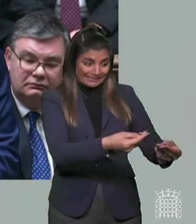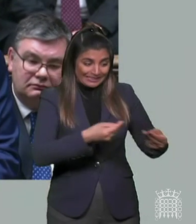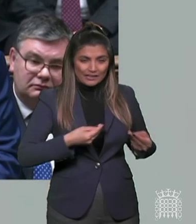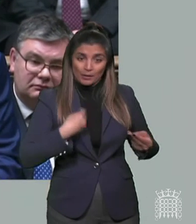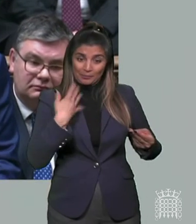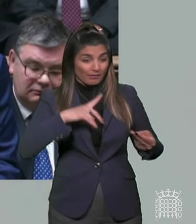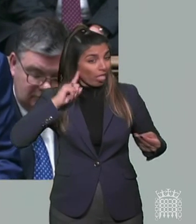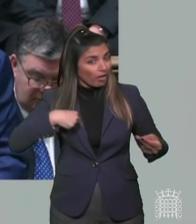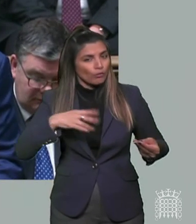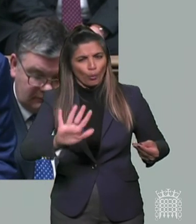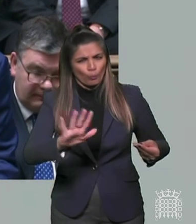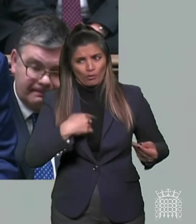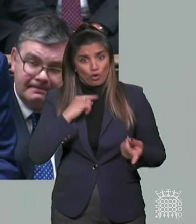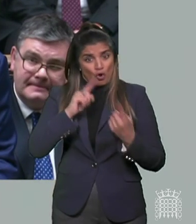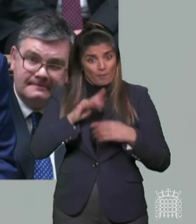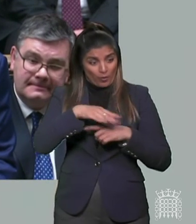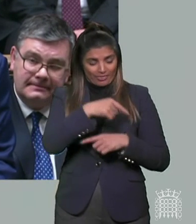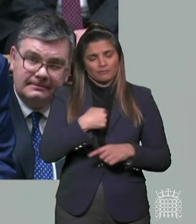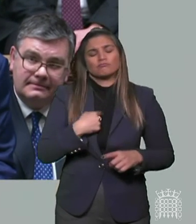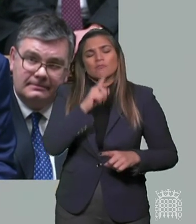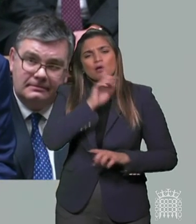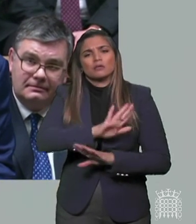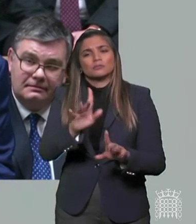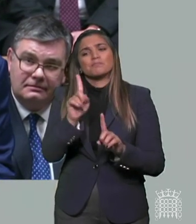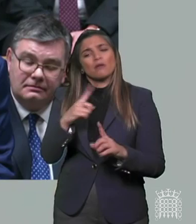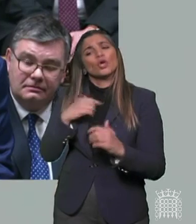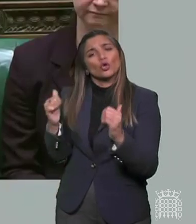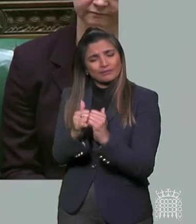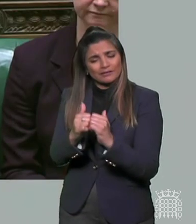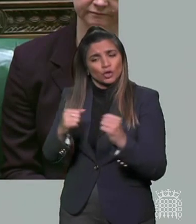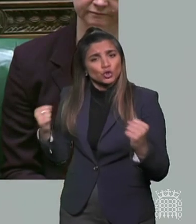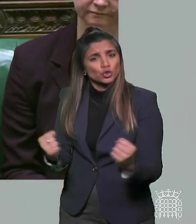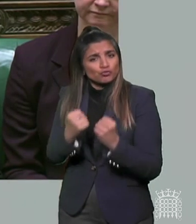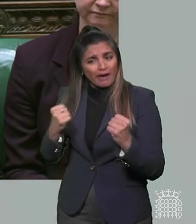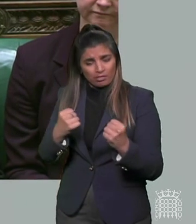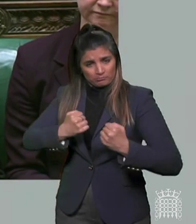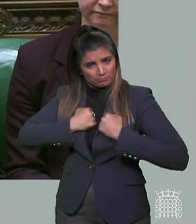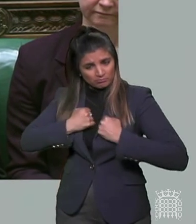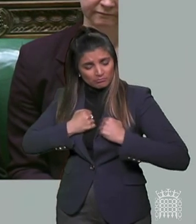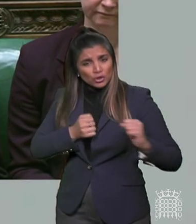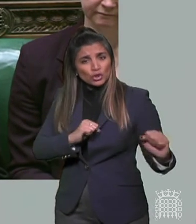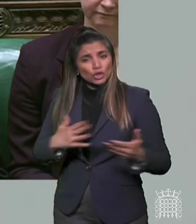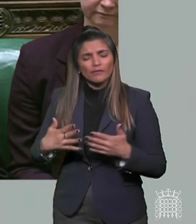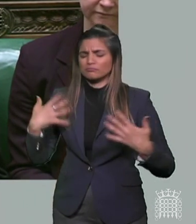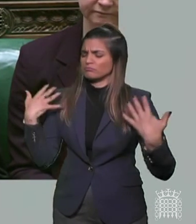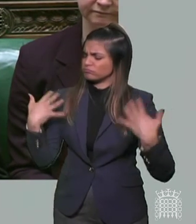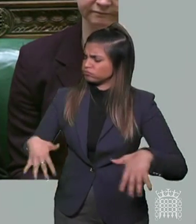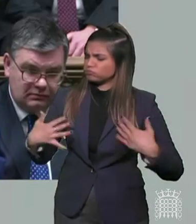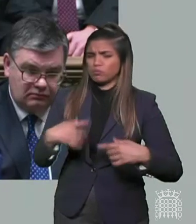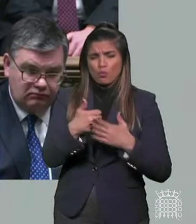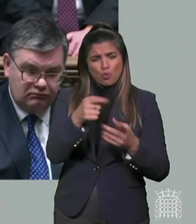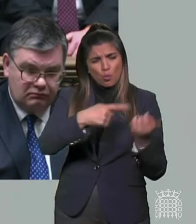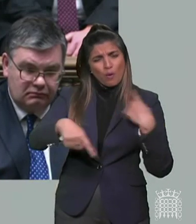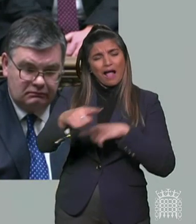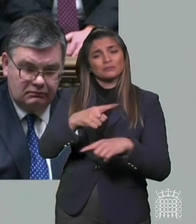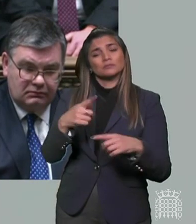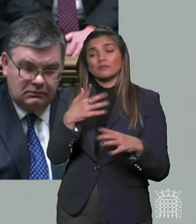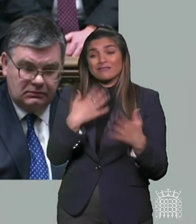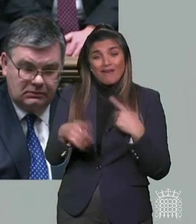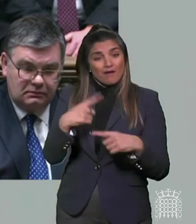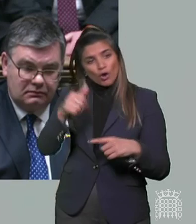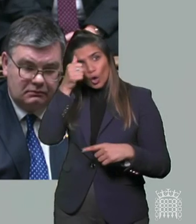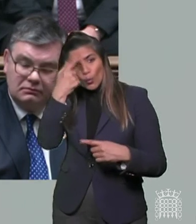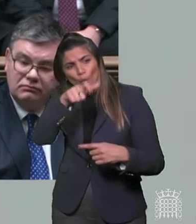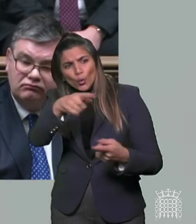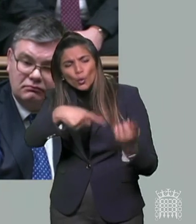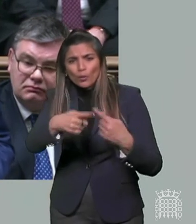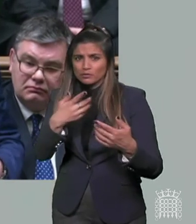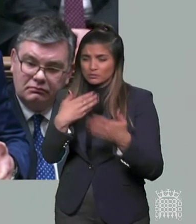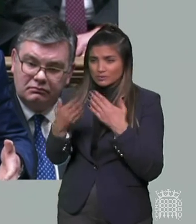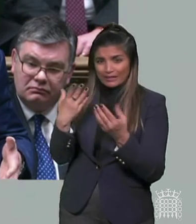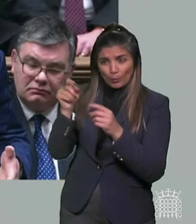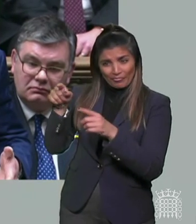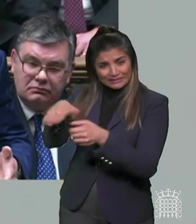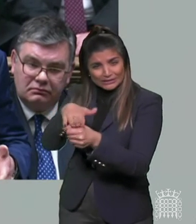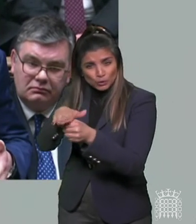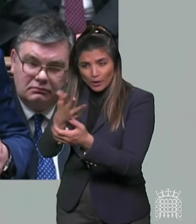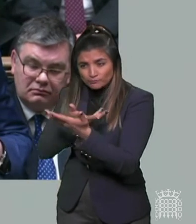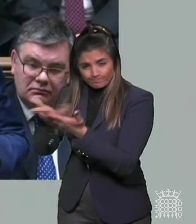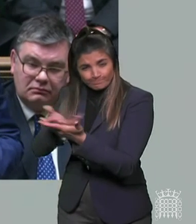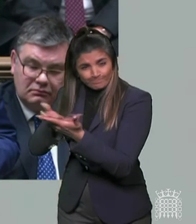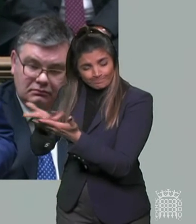I do agree with her on the strength and agility of the British diplomatic service, who time and time again are the unsung heroes in returning British nationals, often in less celebrated cases.